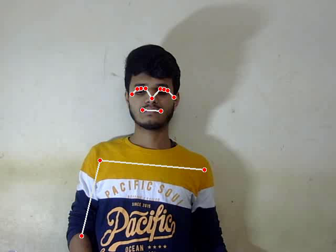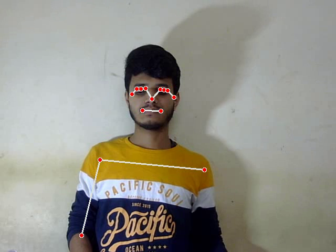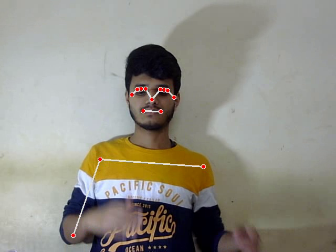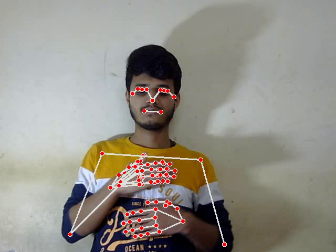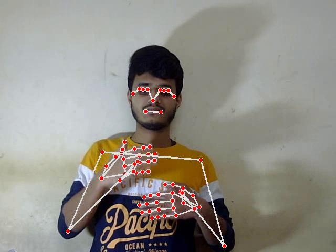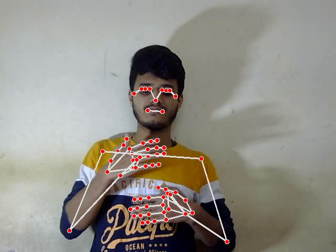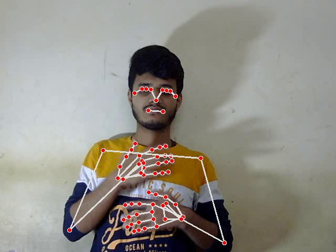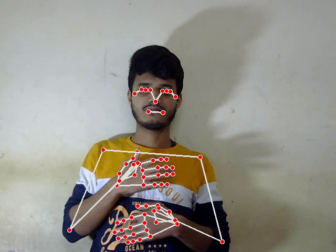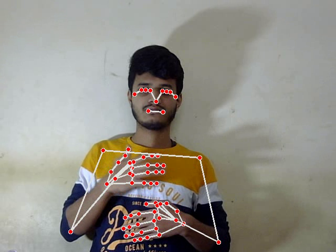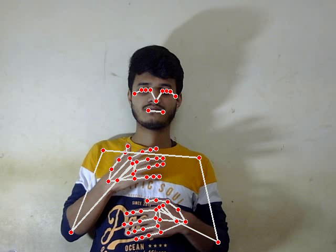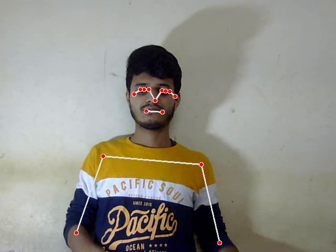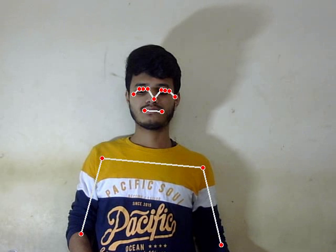happy